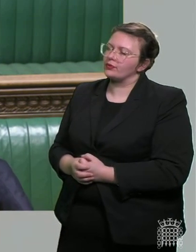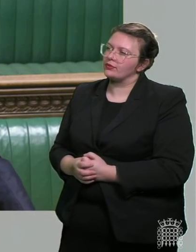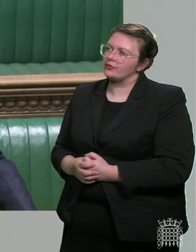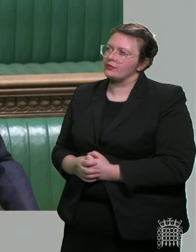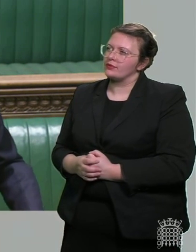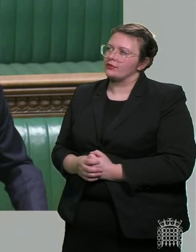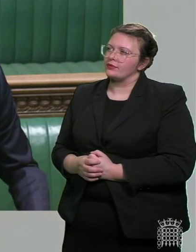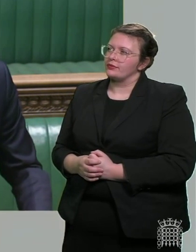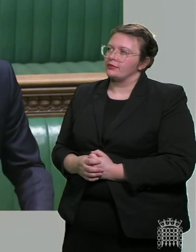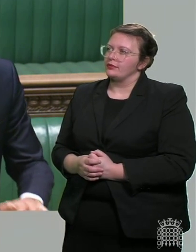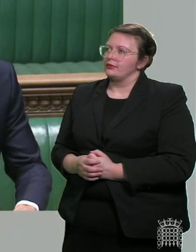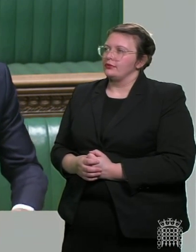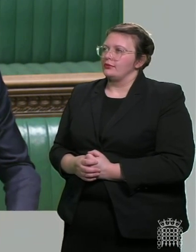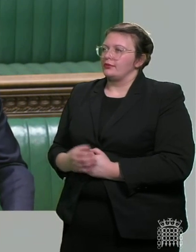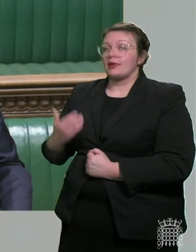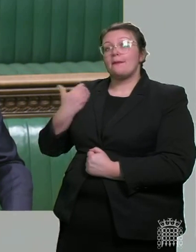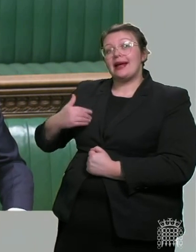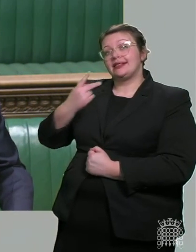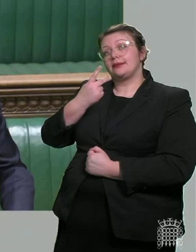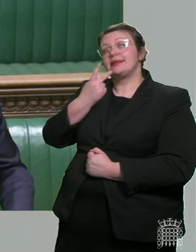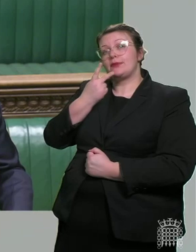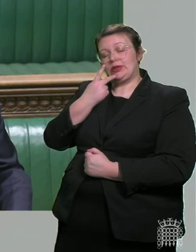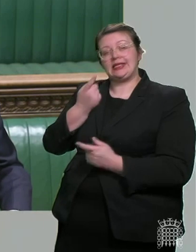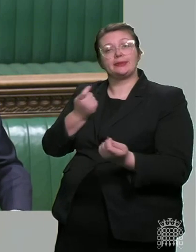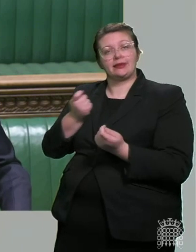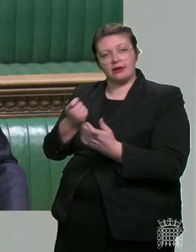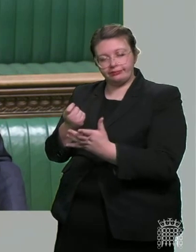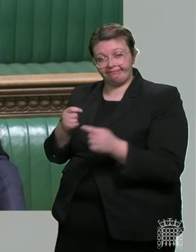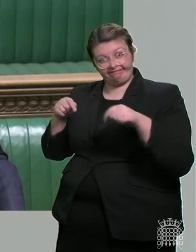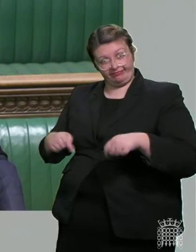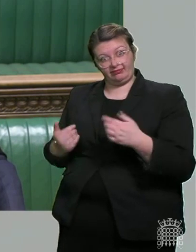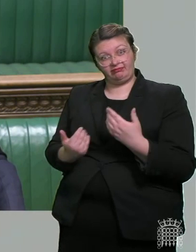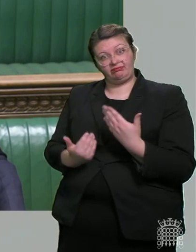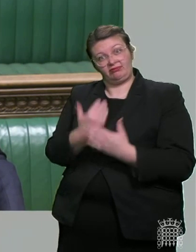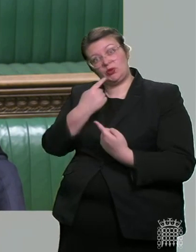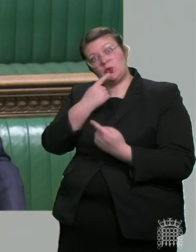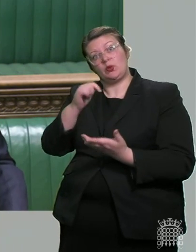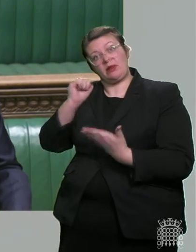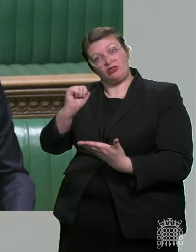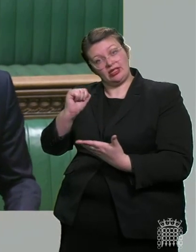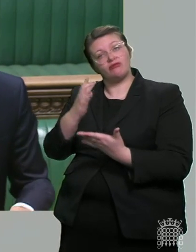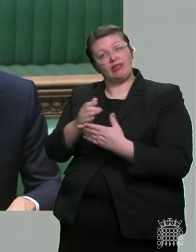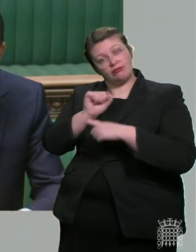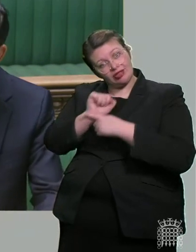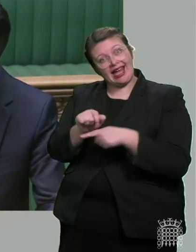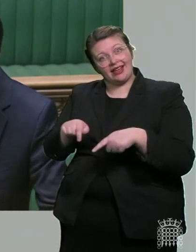This Budget protects the jobs and livelihoods of the British people.